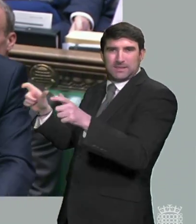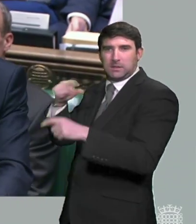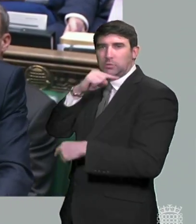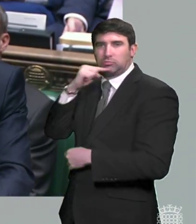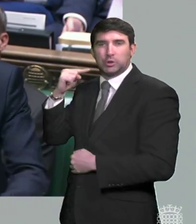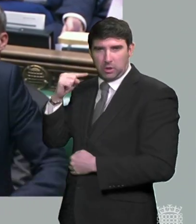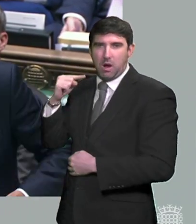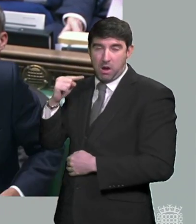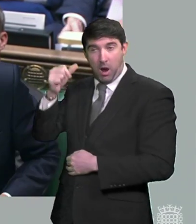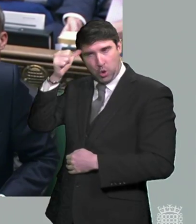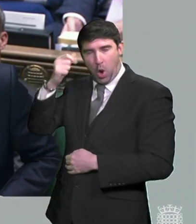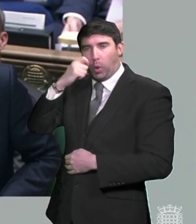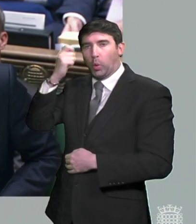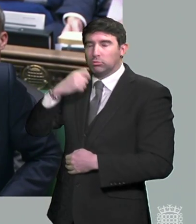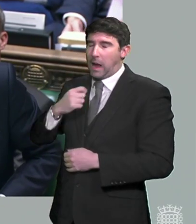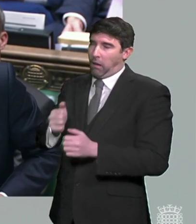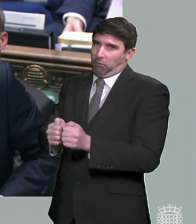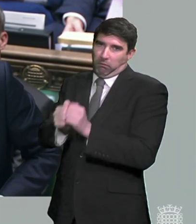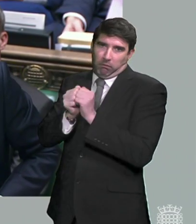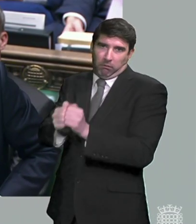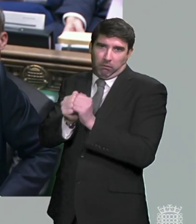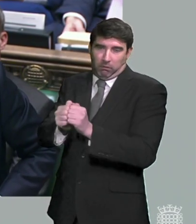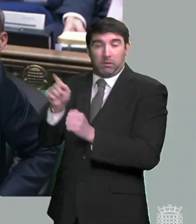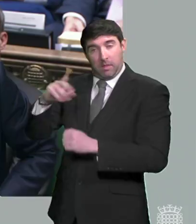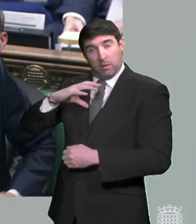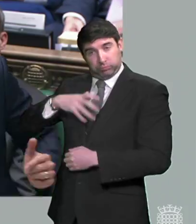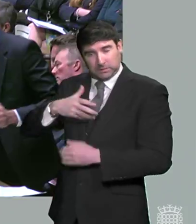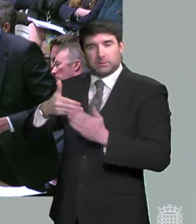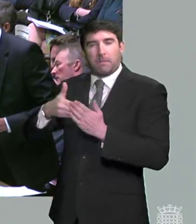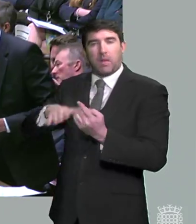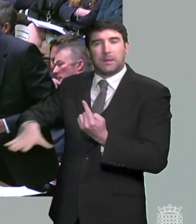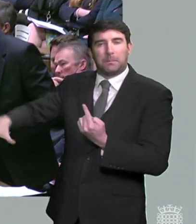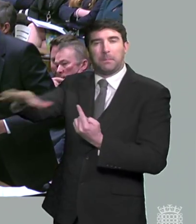I know it is extremely appreciated, both by the President of Ukraine and his people.